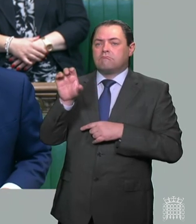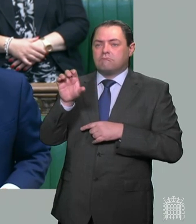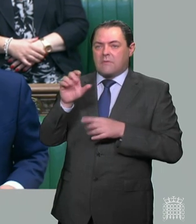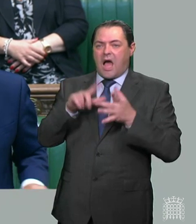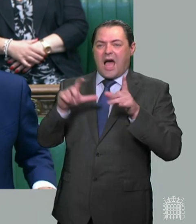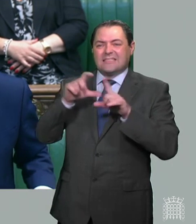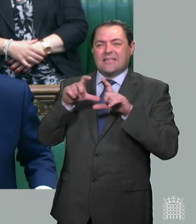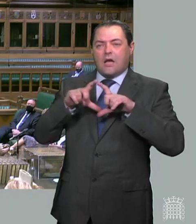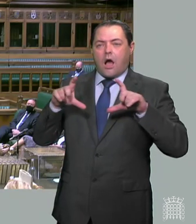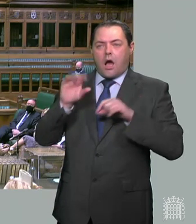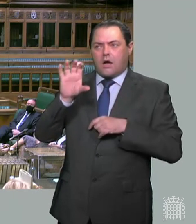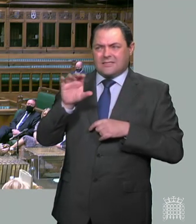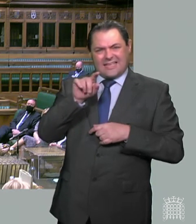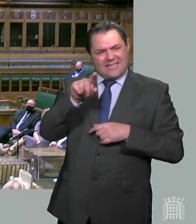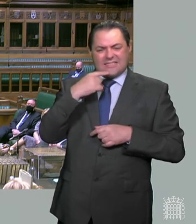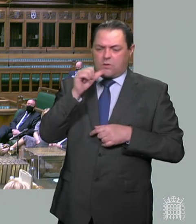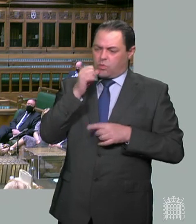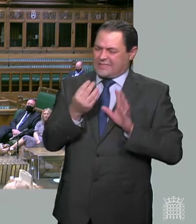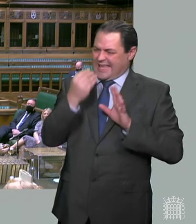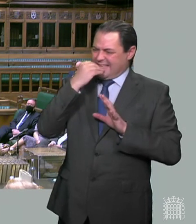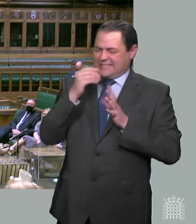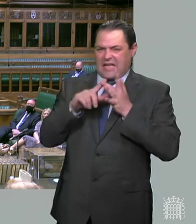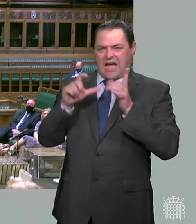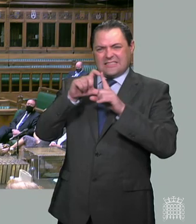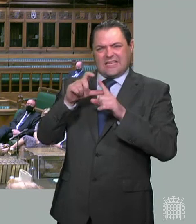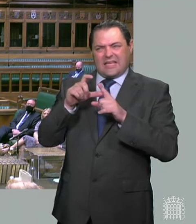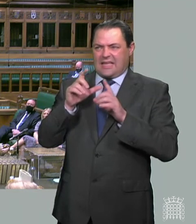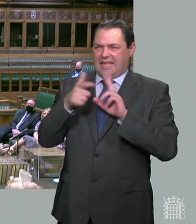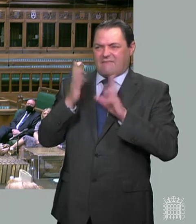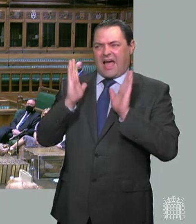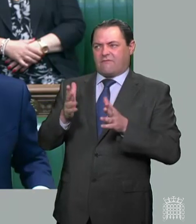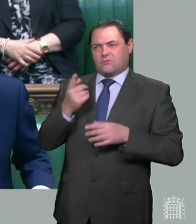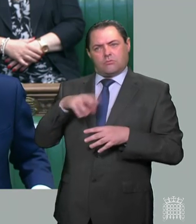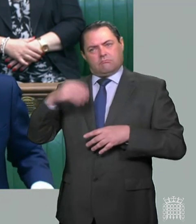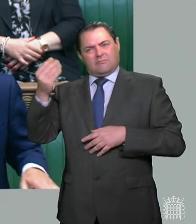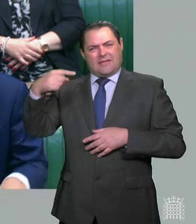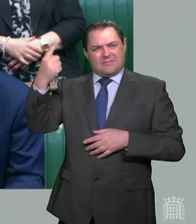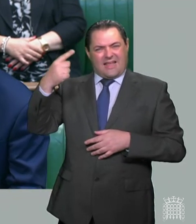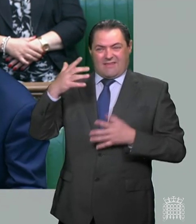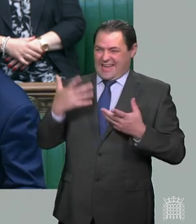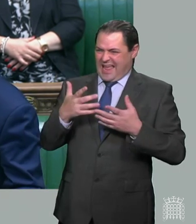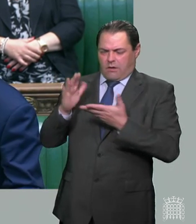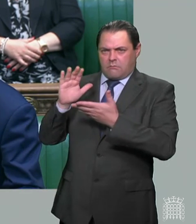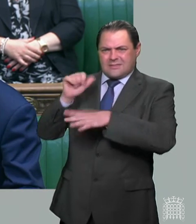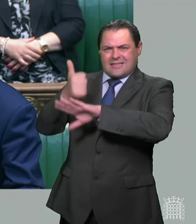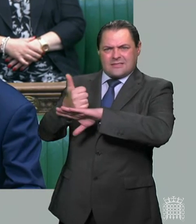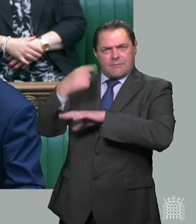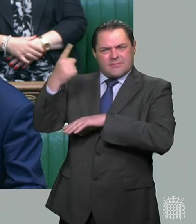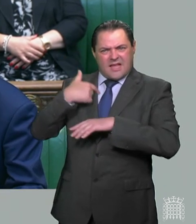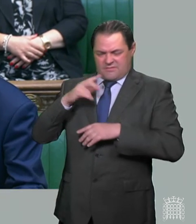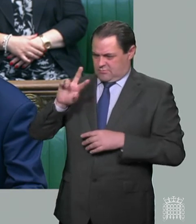I remember when he used to say he would eat an ID card if he ever had to produce one, and now he is introducing them.